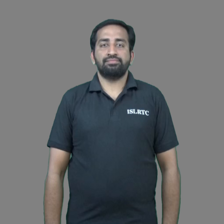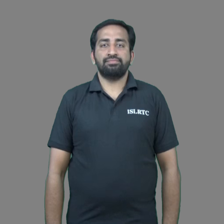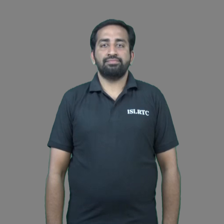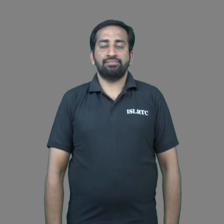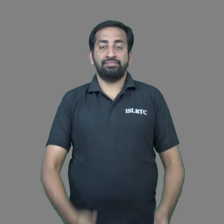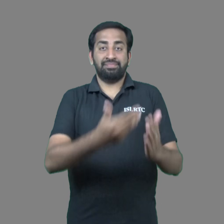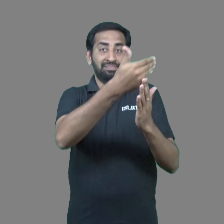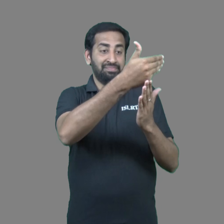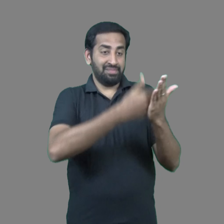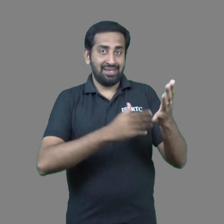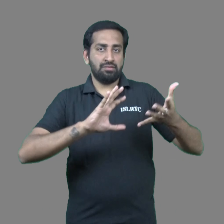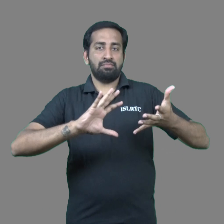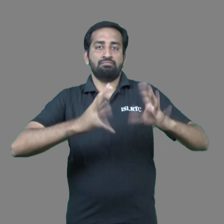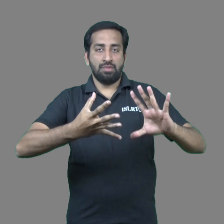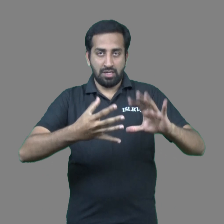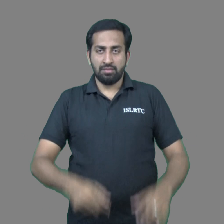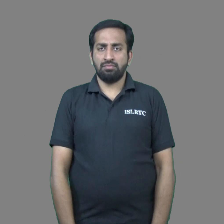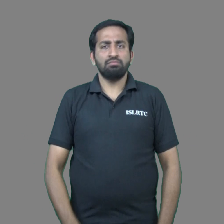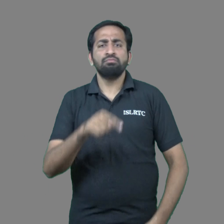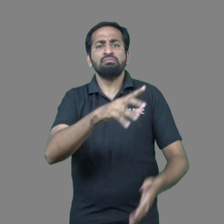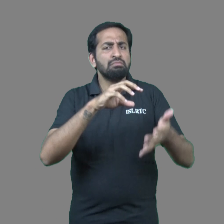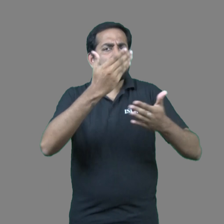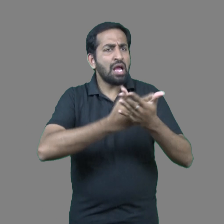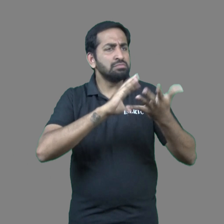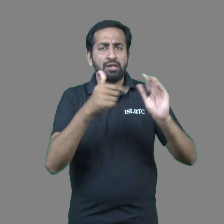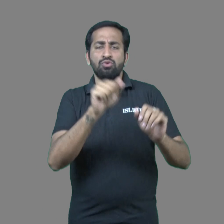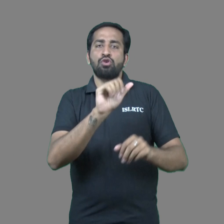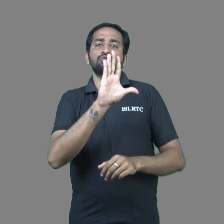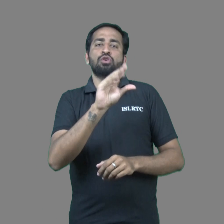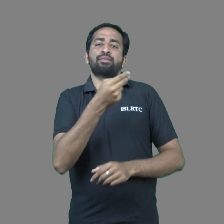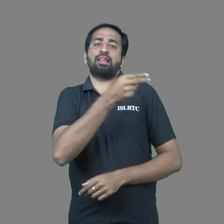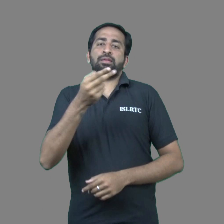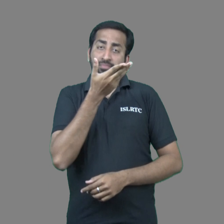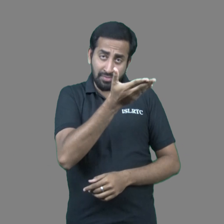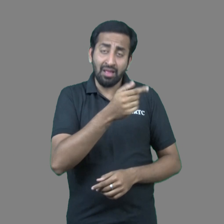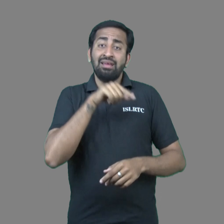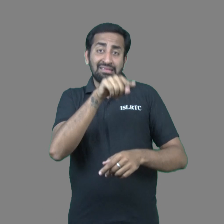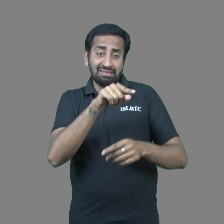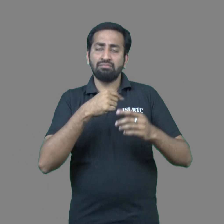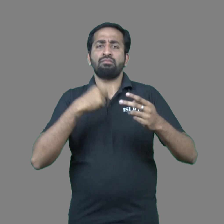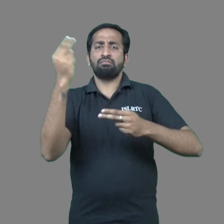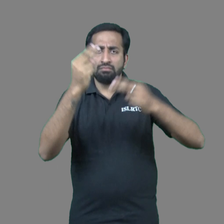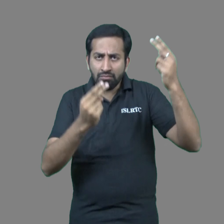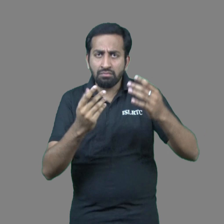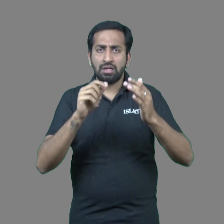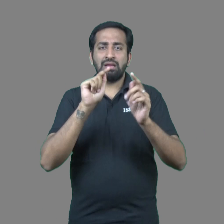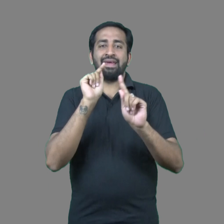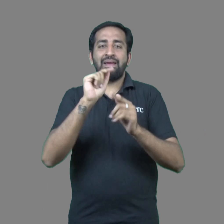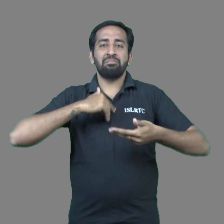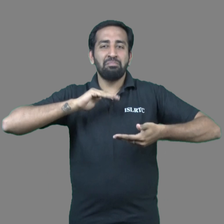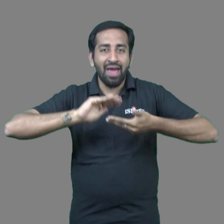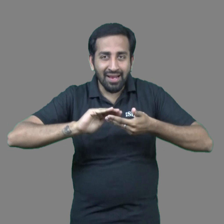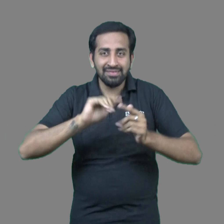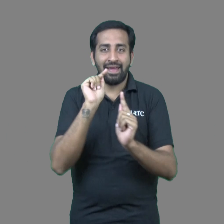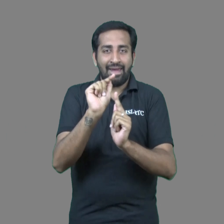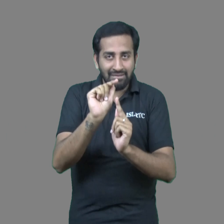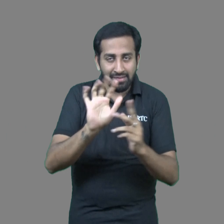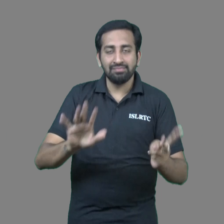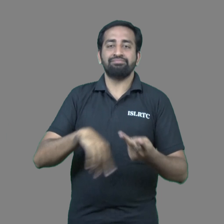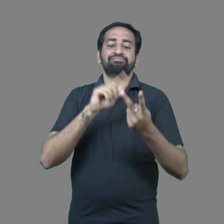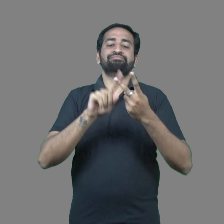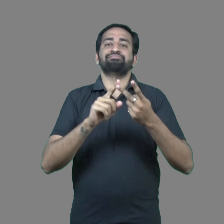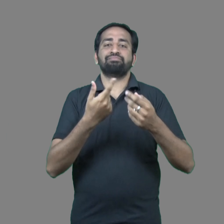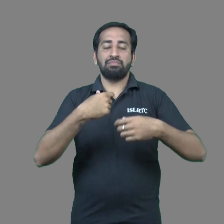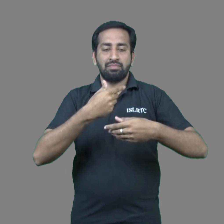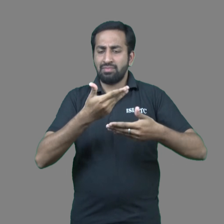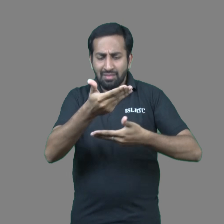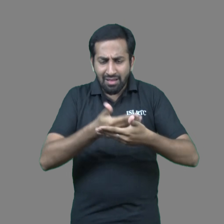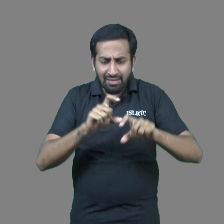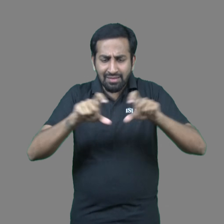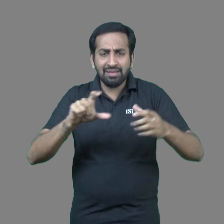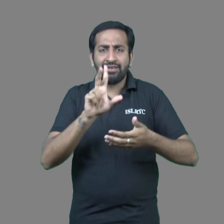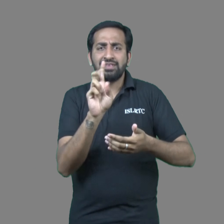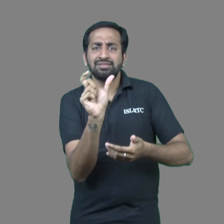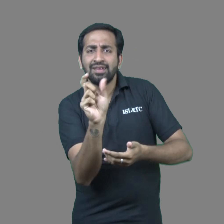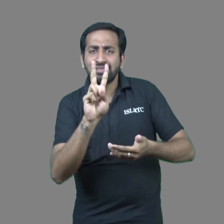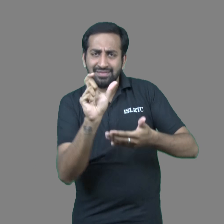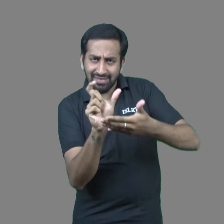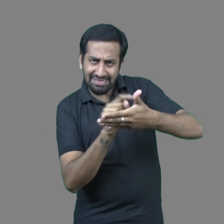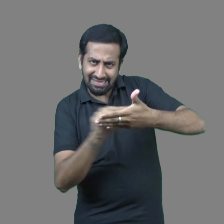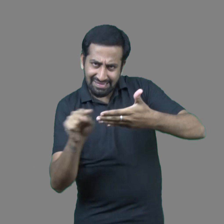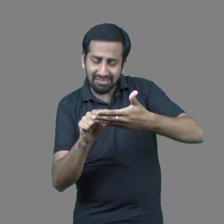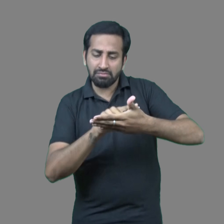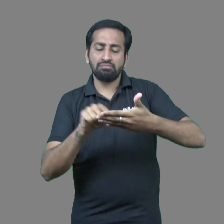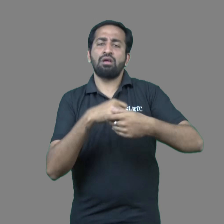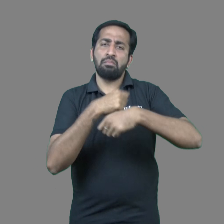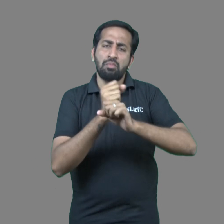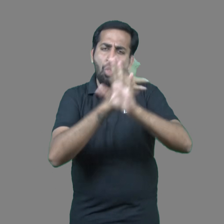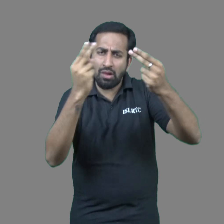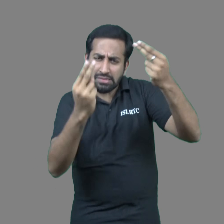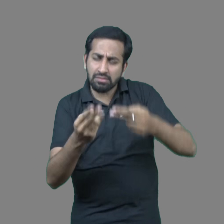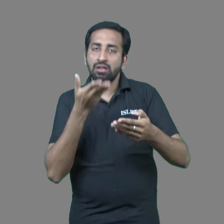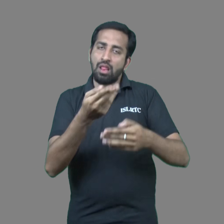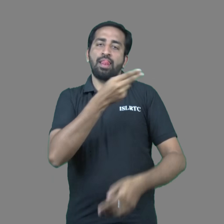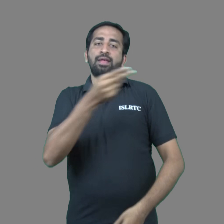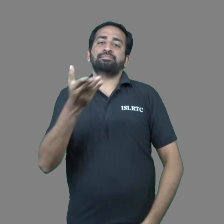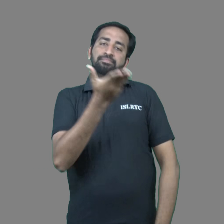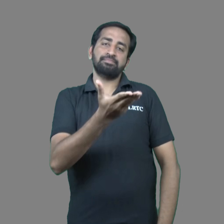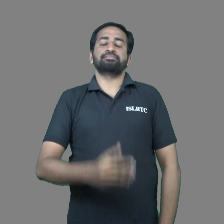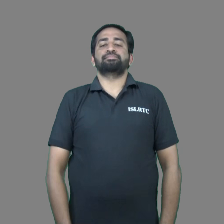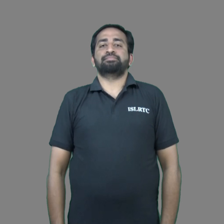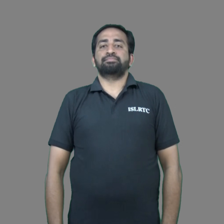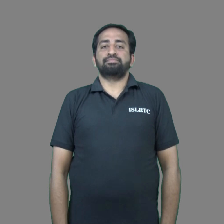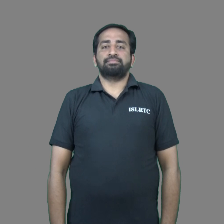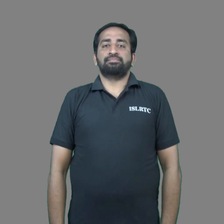Page Maker